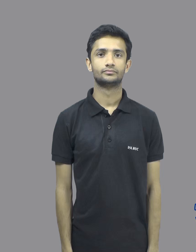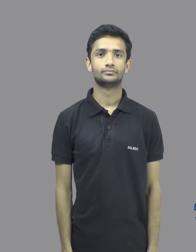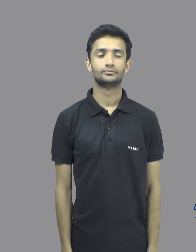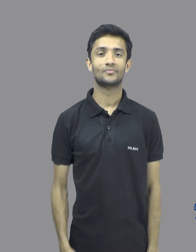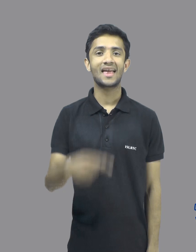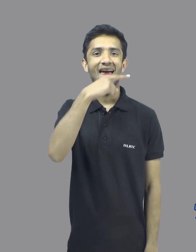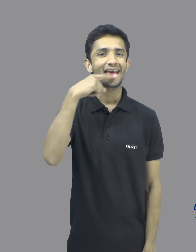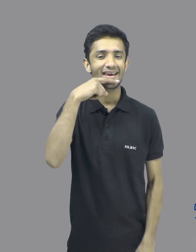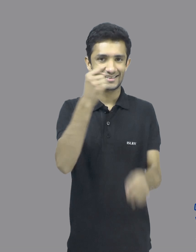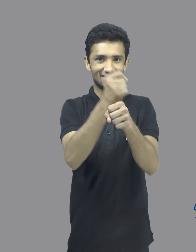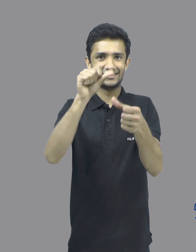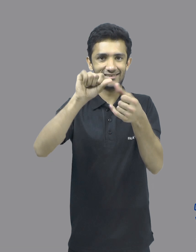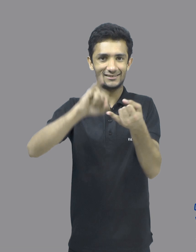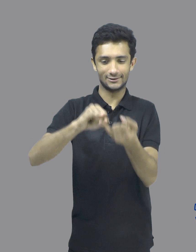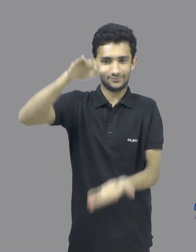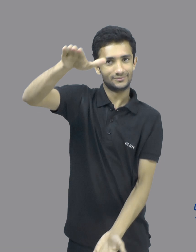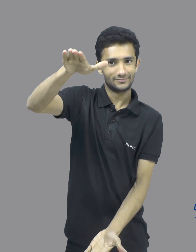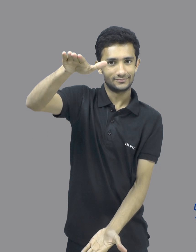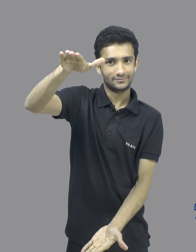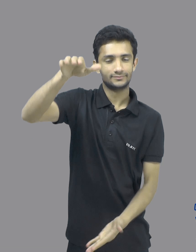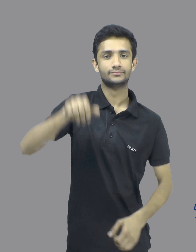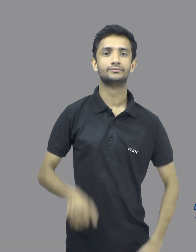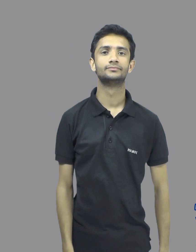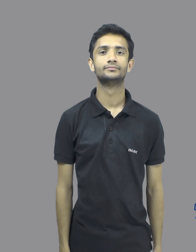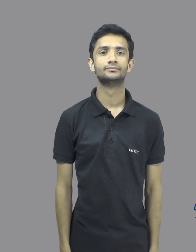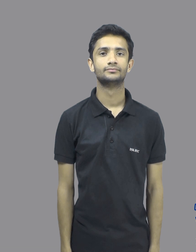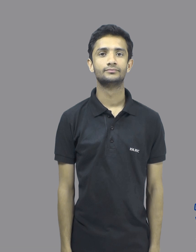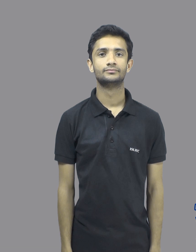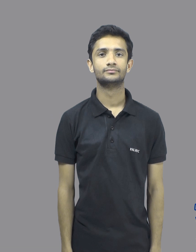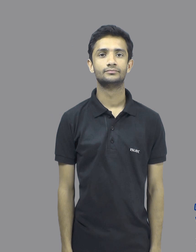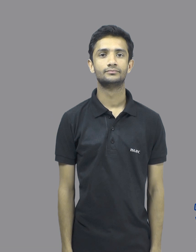Cylinder